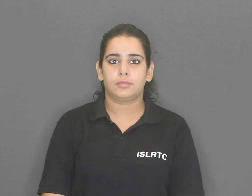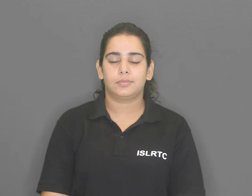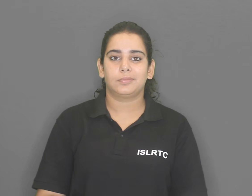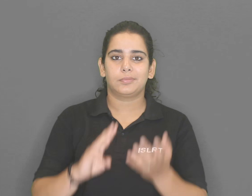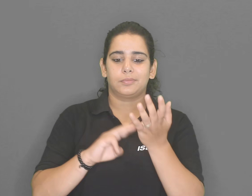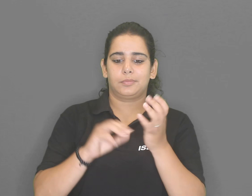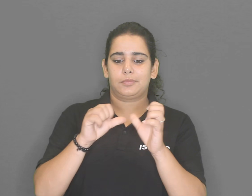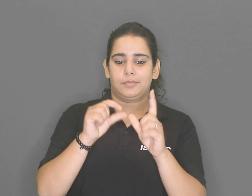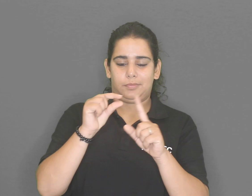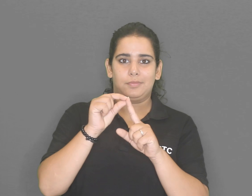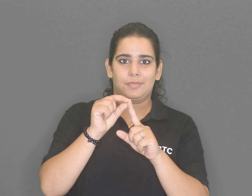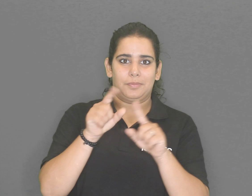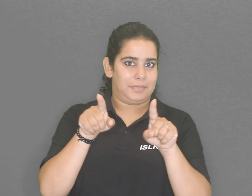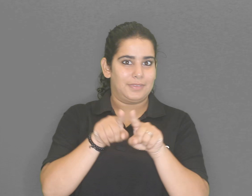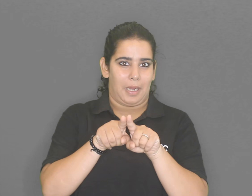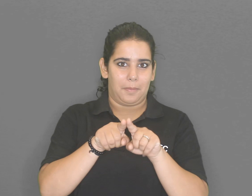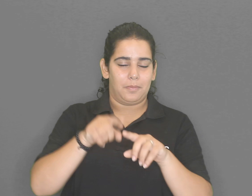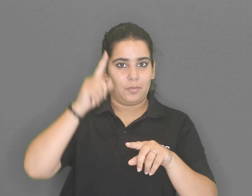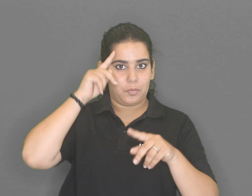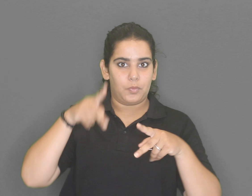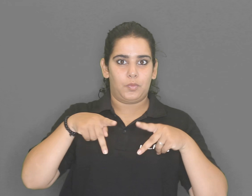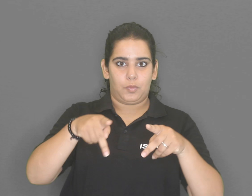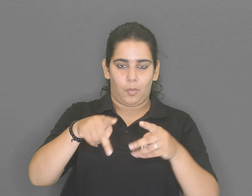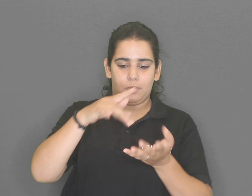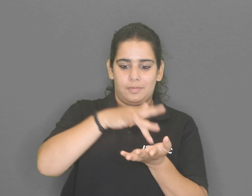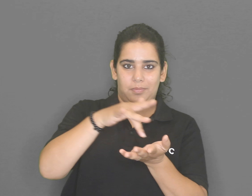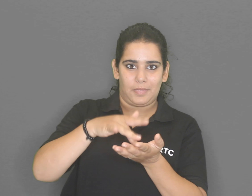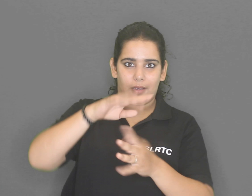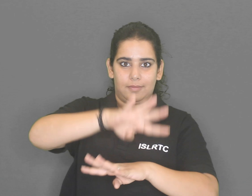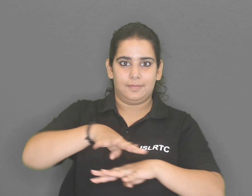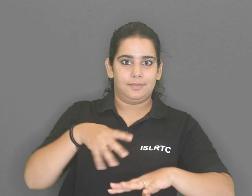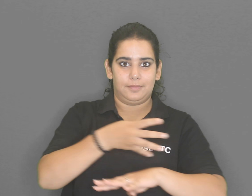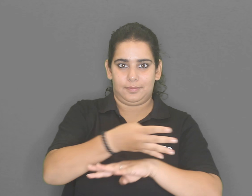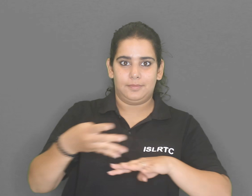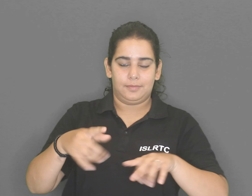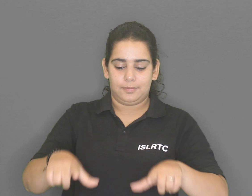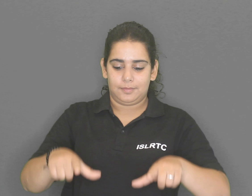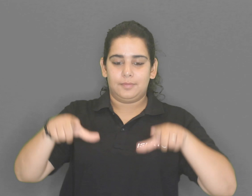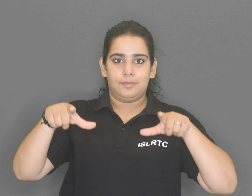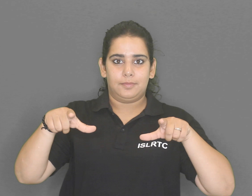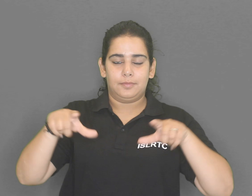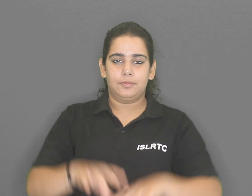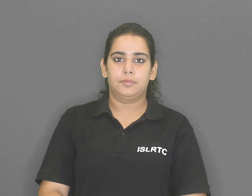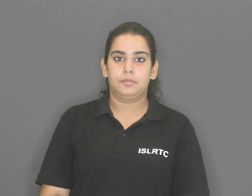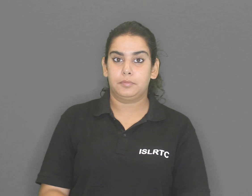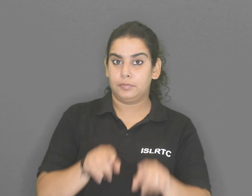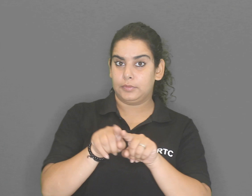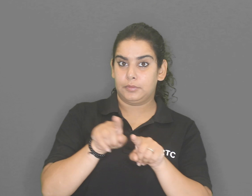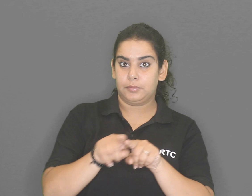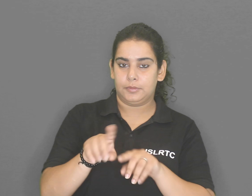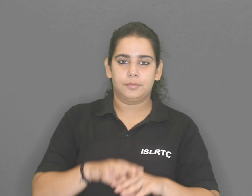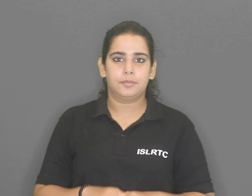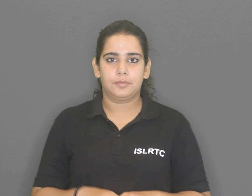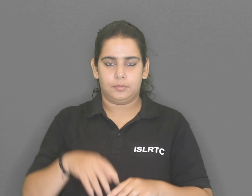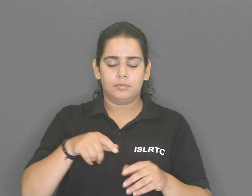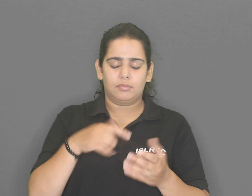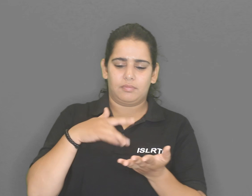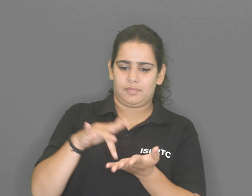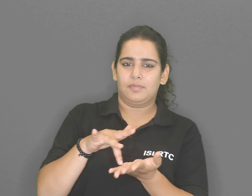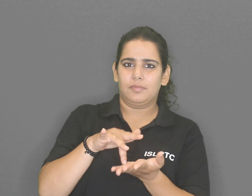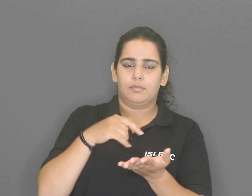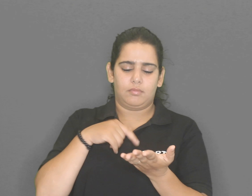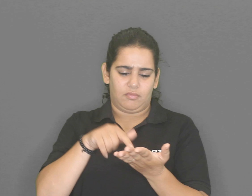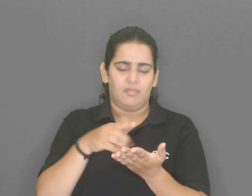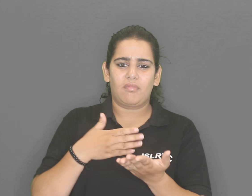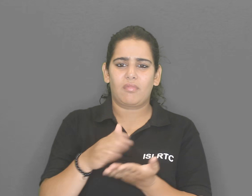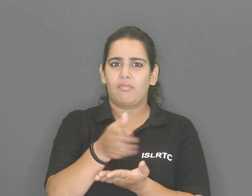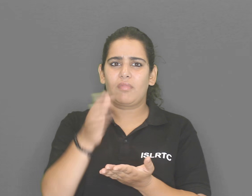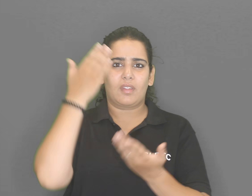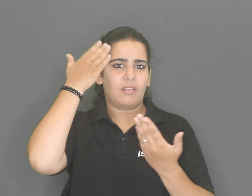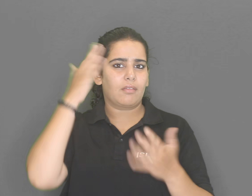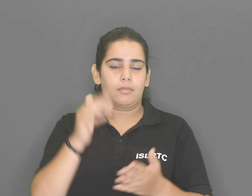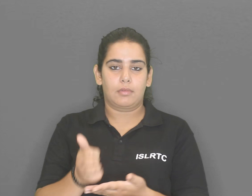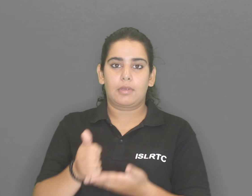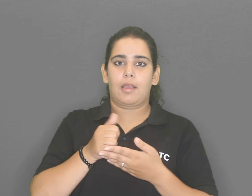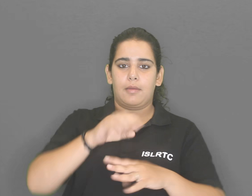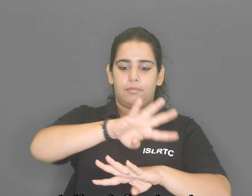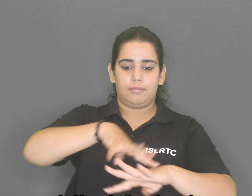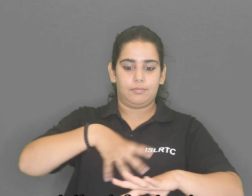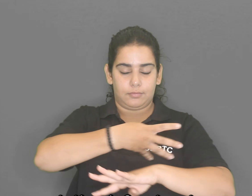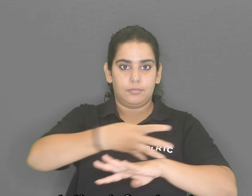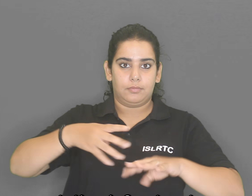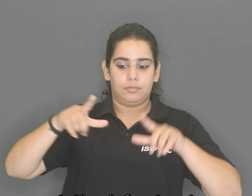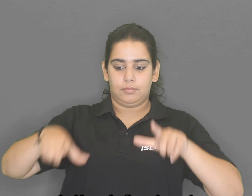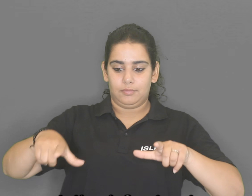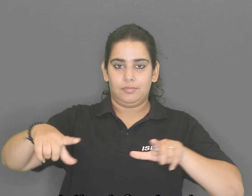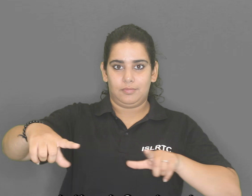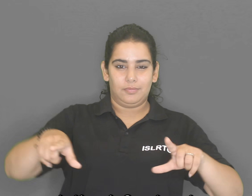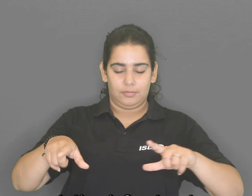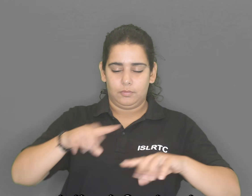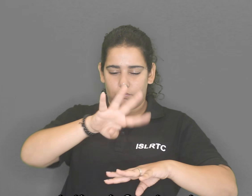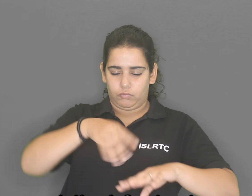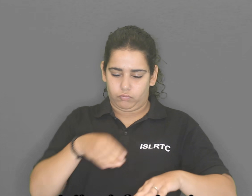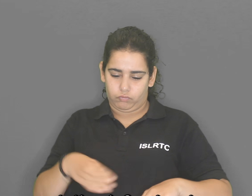Zoning Regulations Local government rules that dictate land use and development, including transportation infrastructure and facilities